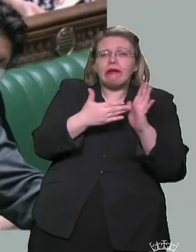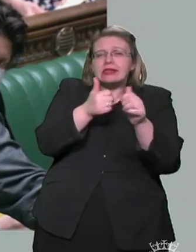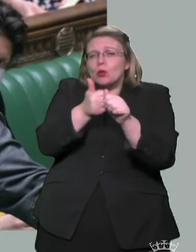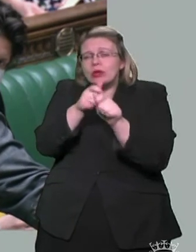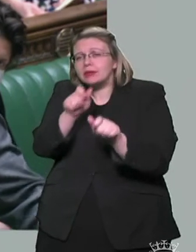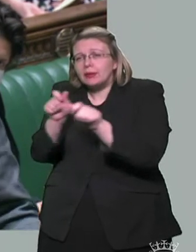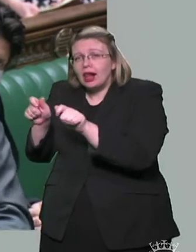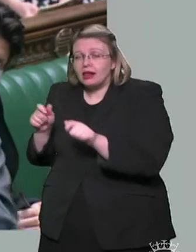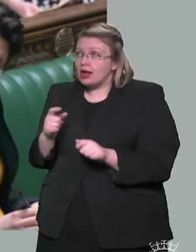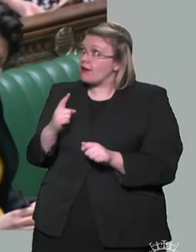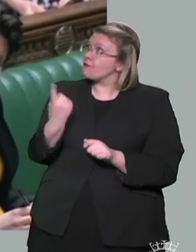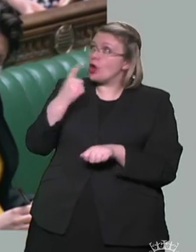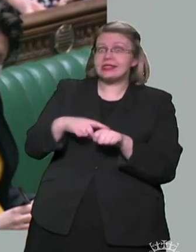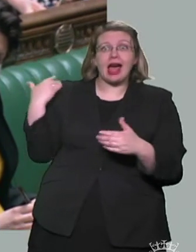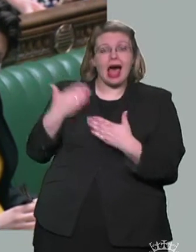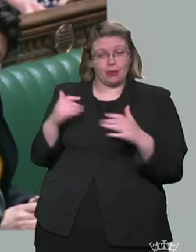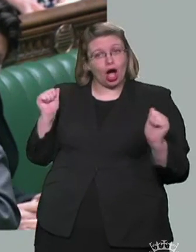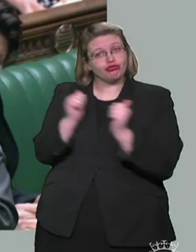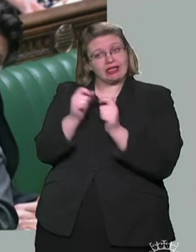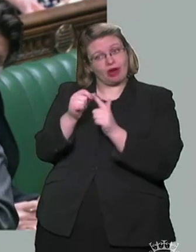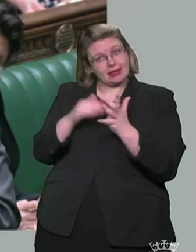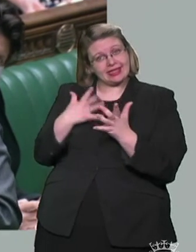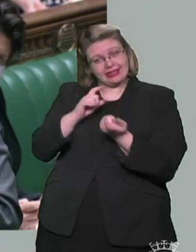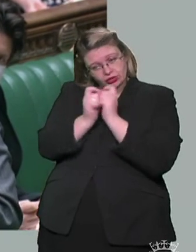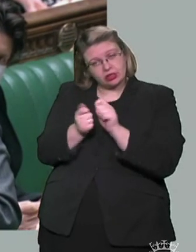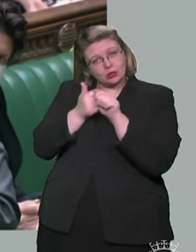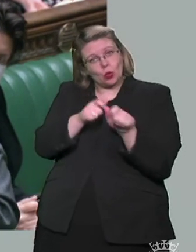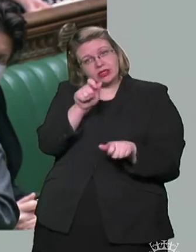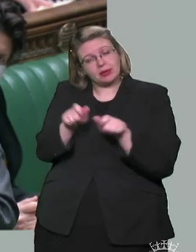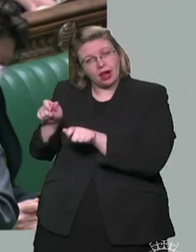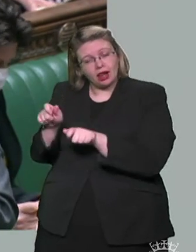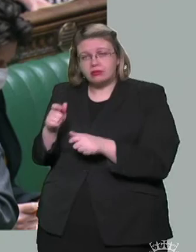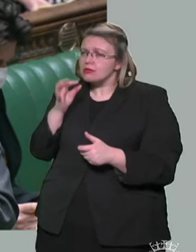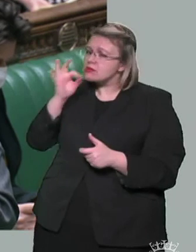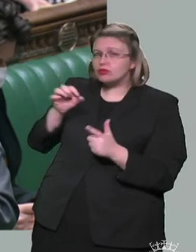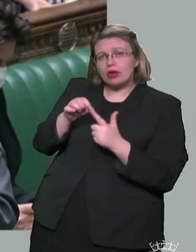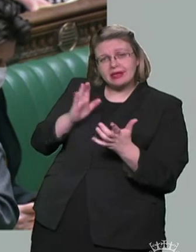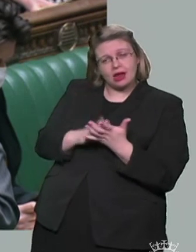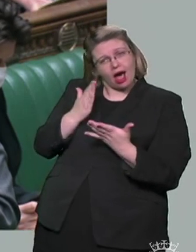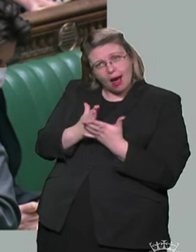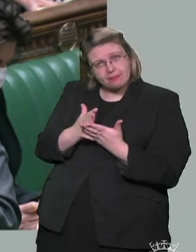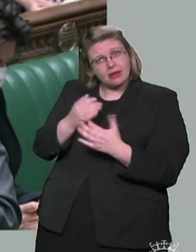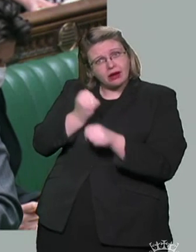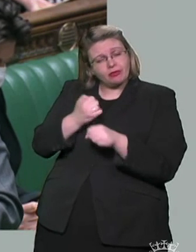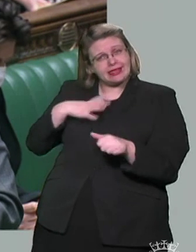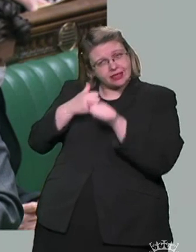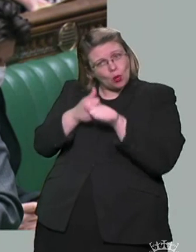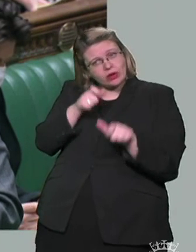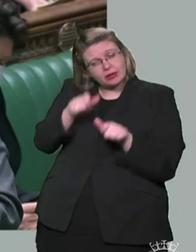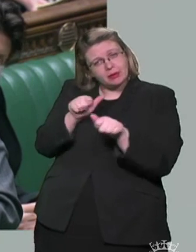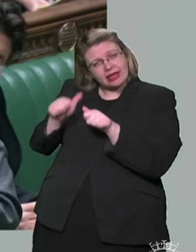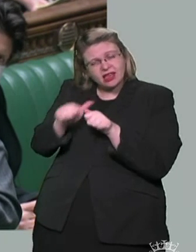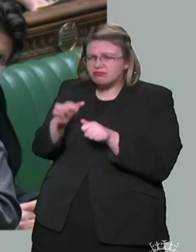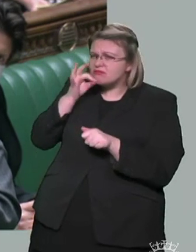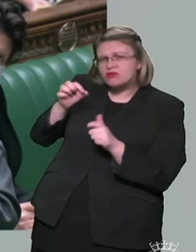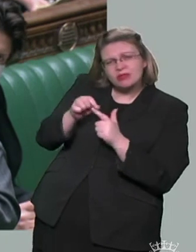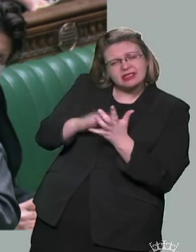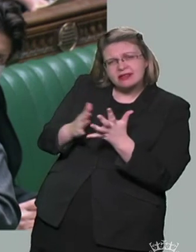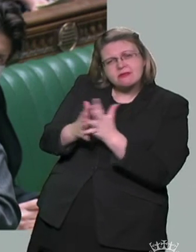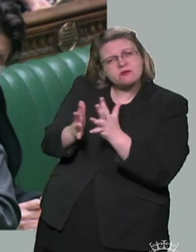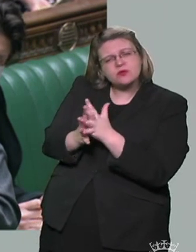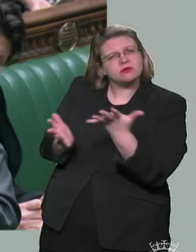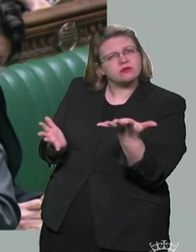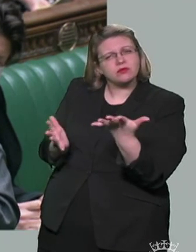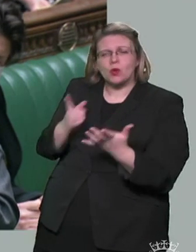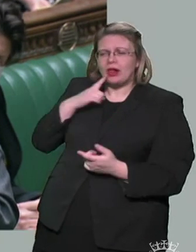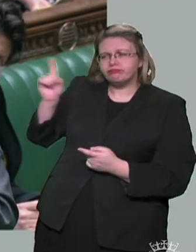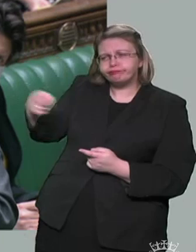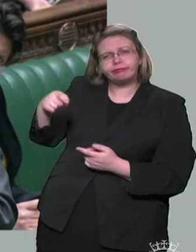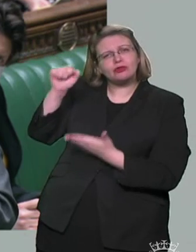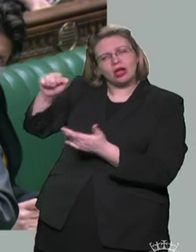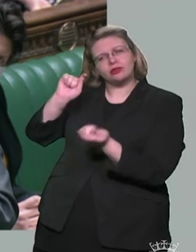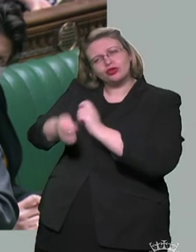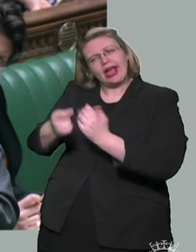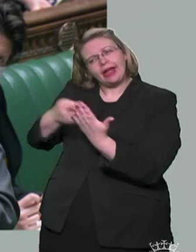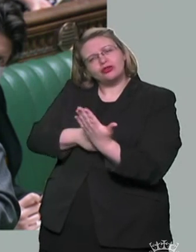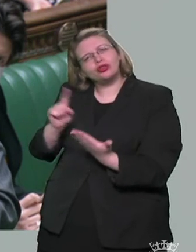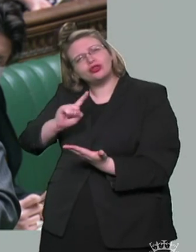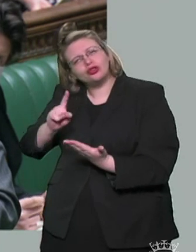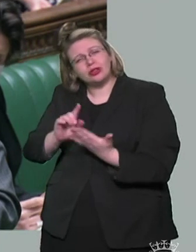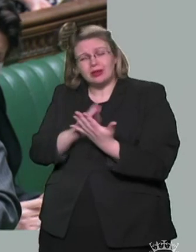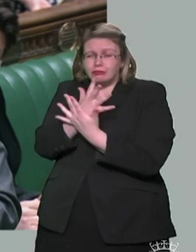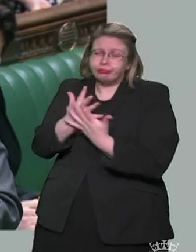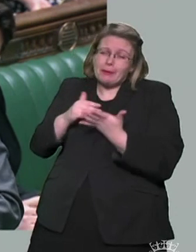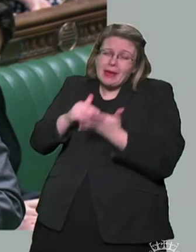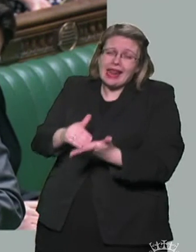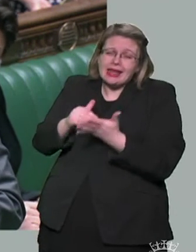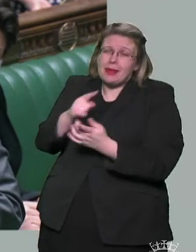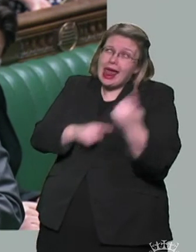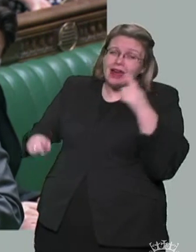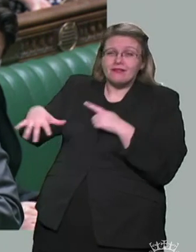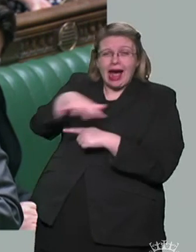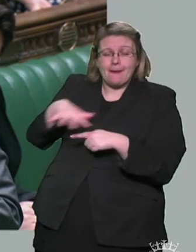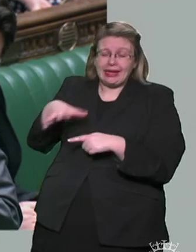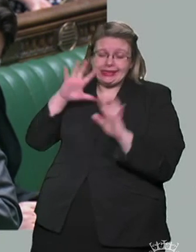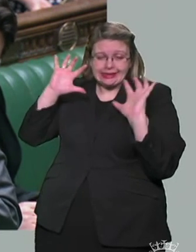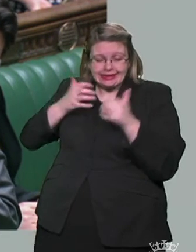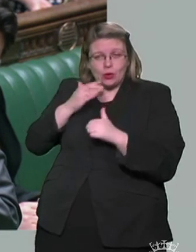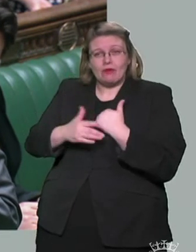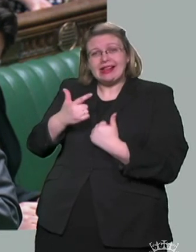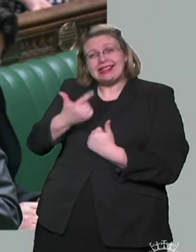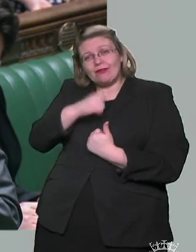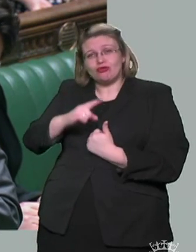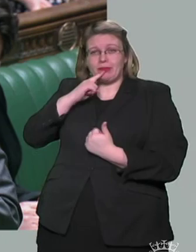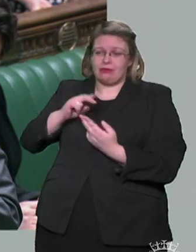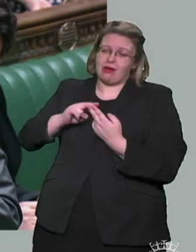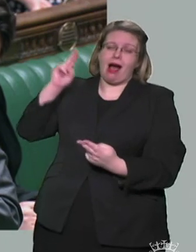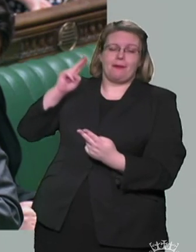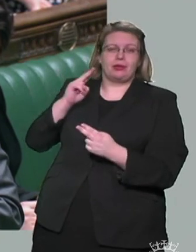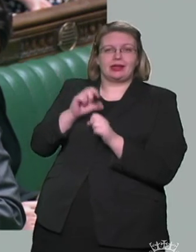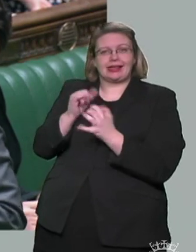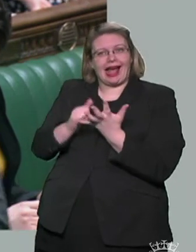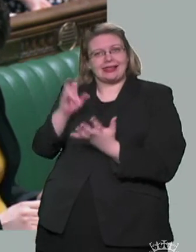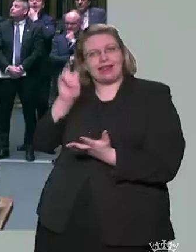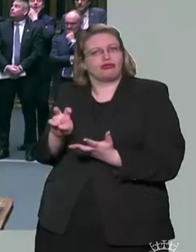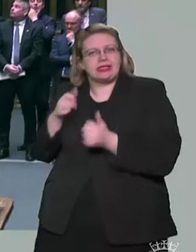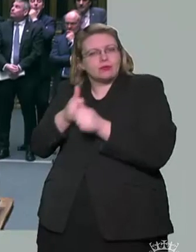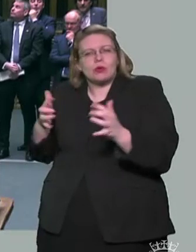For once I agree with the Prime Minister. So if he really believes that more needs to be done, can he tell us exactly what he will order his Chancellor to do to help the millions of families who are facing a £700 price hike this Friday?